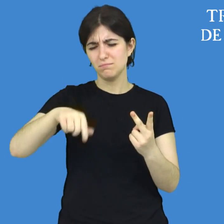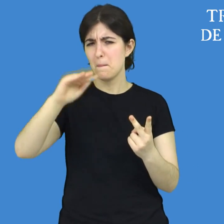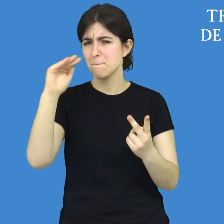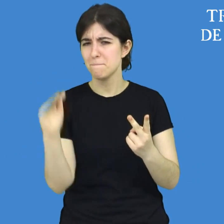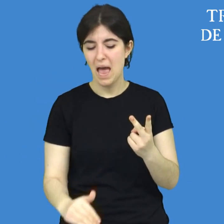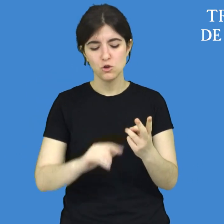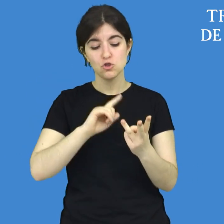inferior